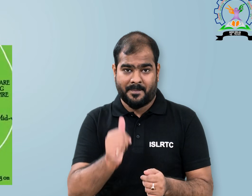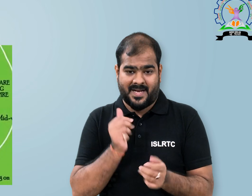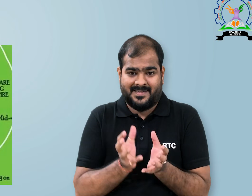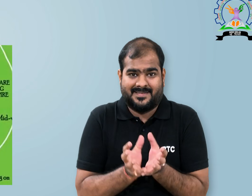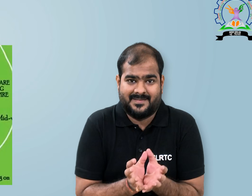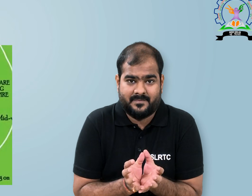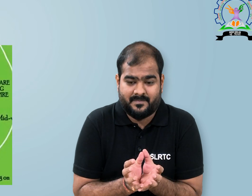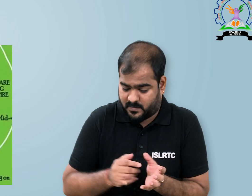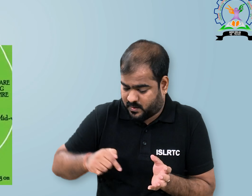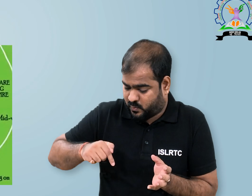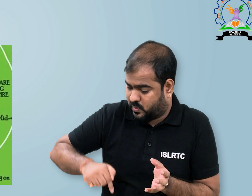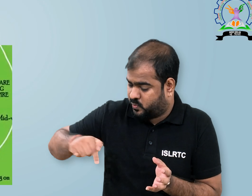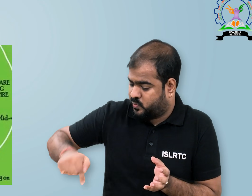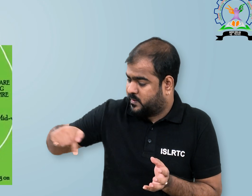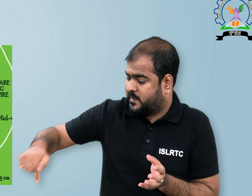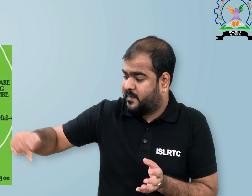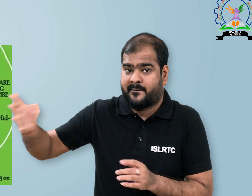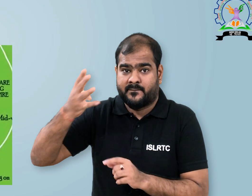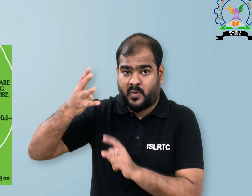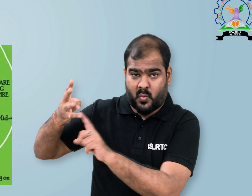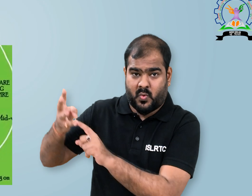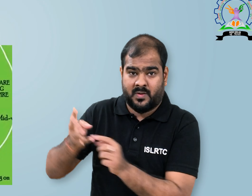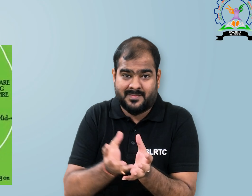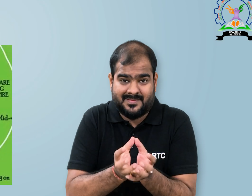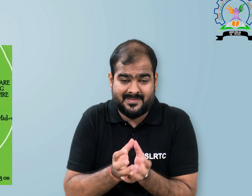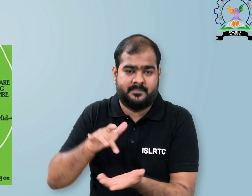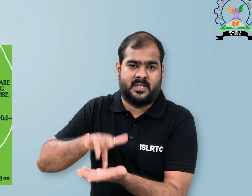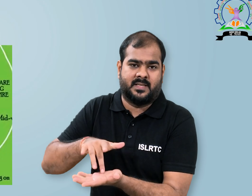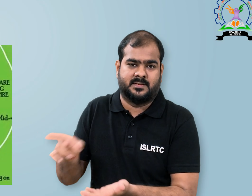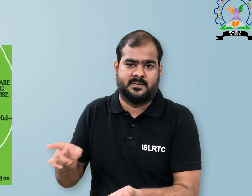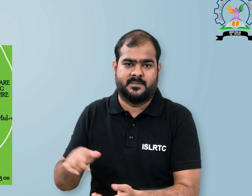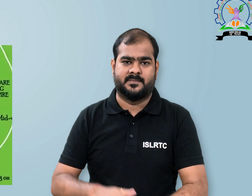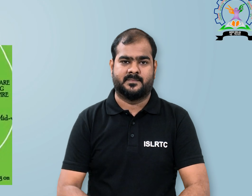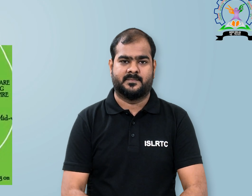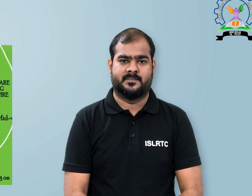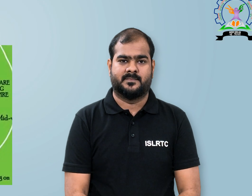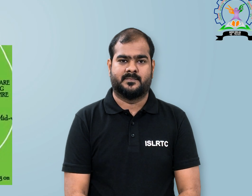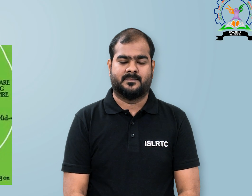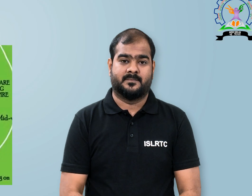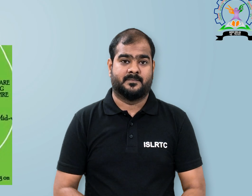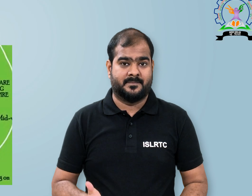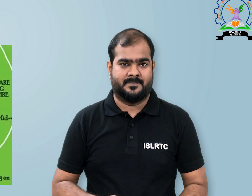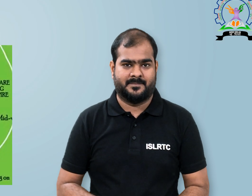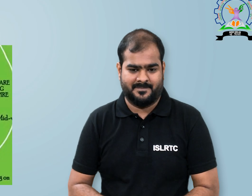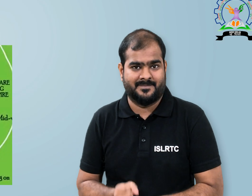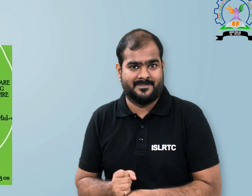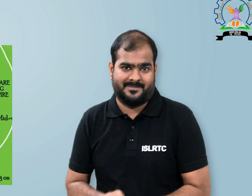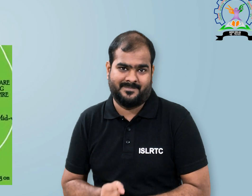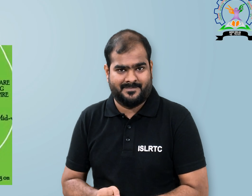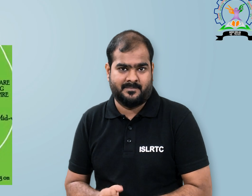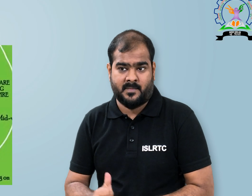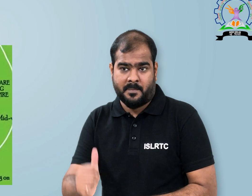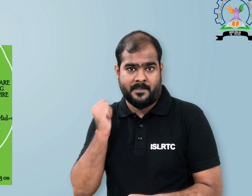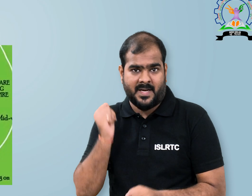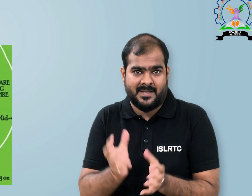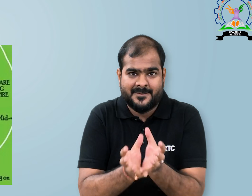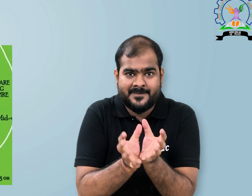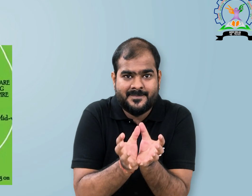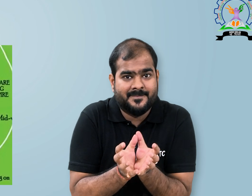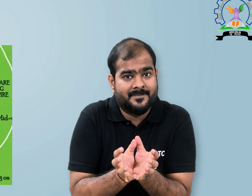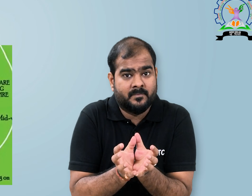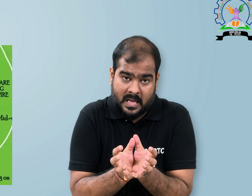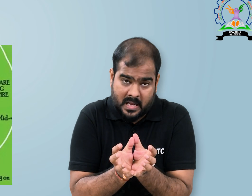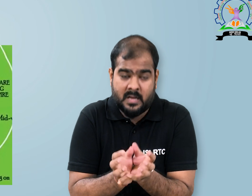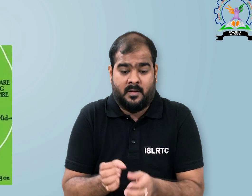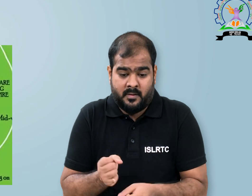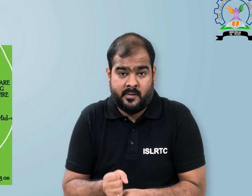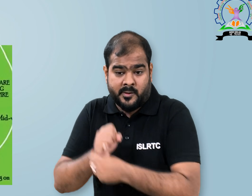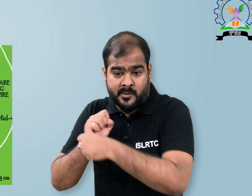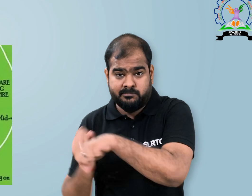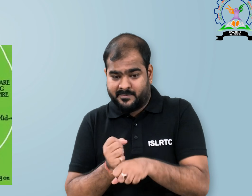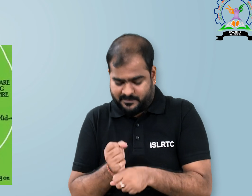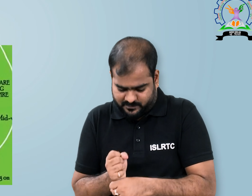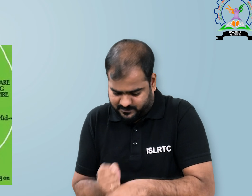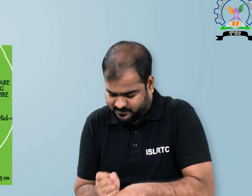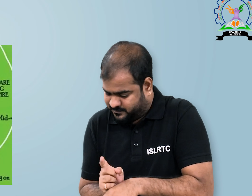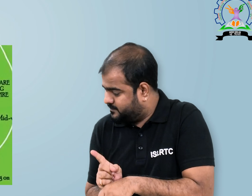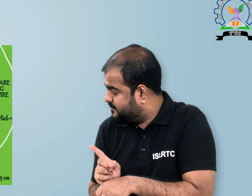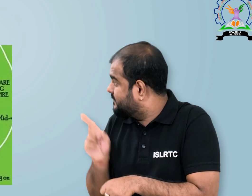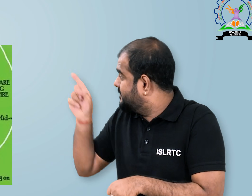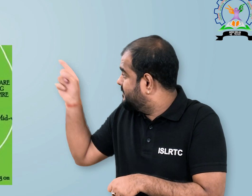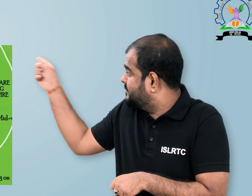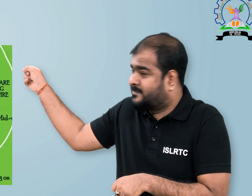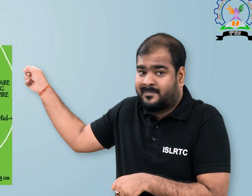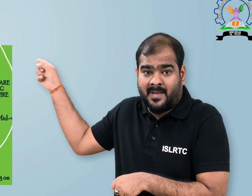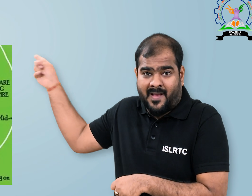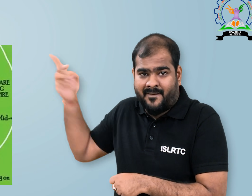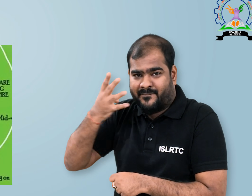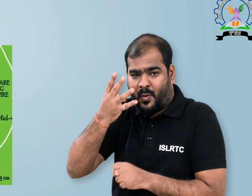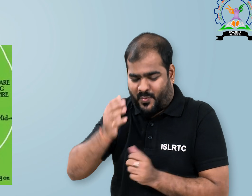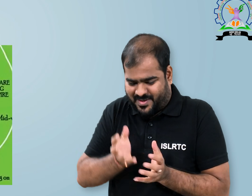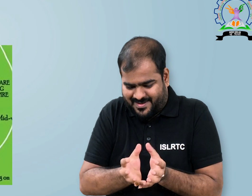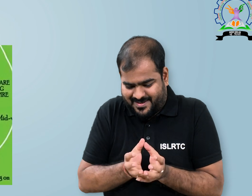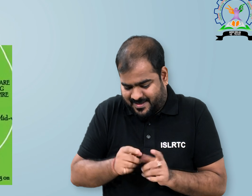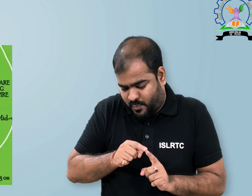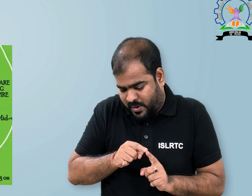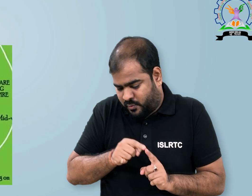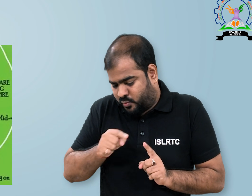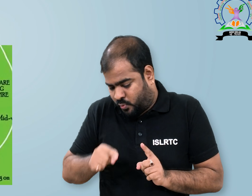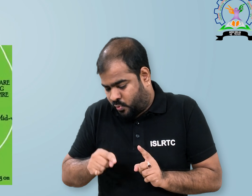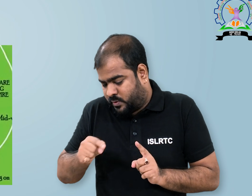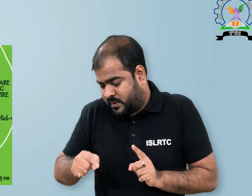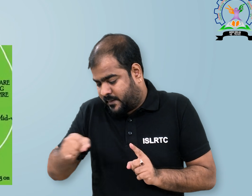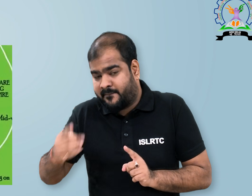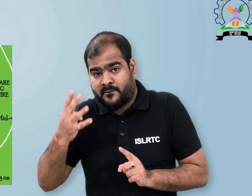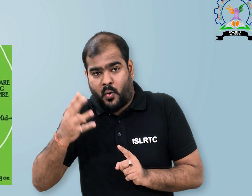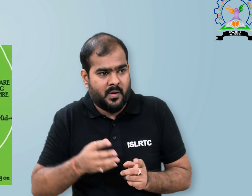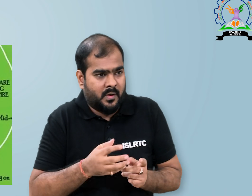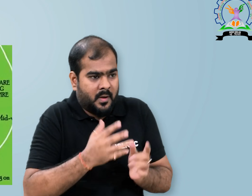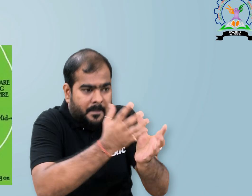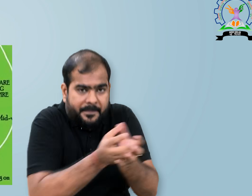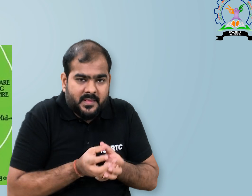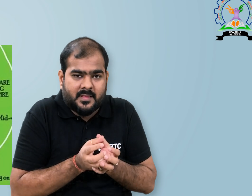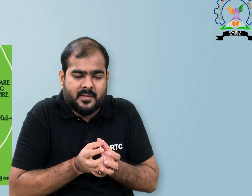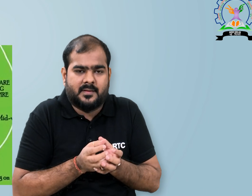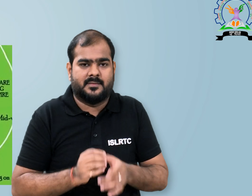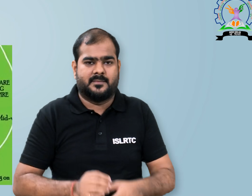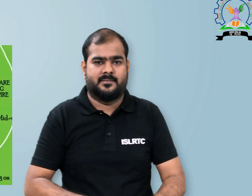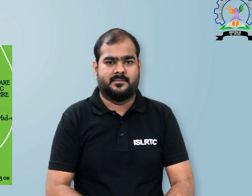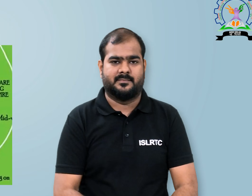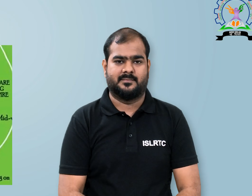Gully A fielding position close to the slips, slightly wider.